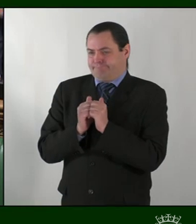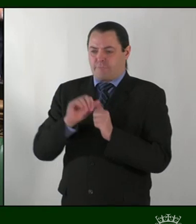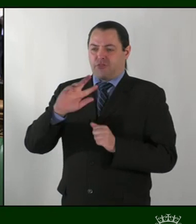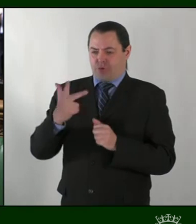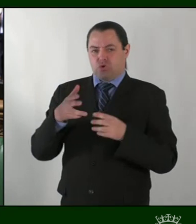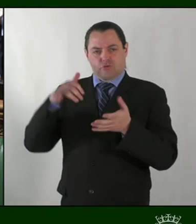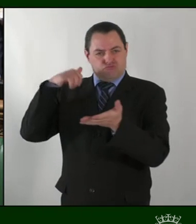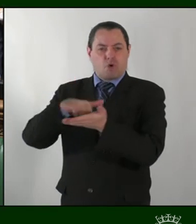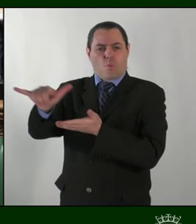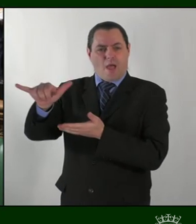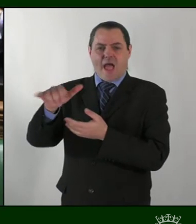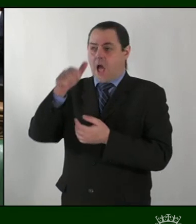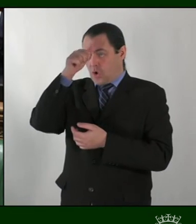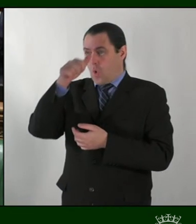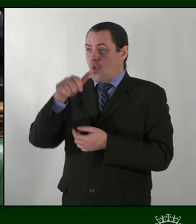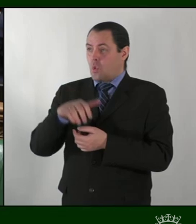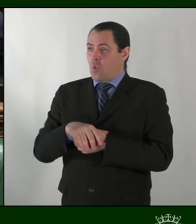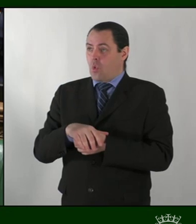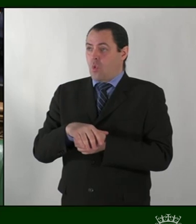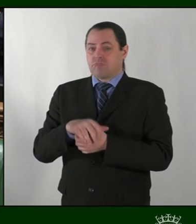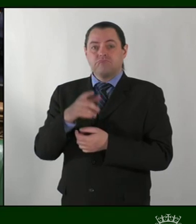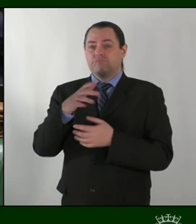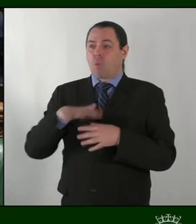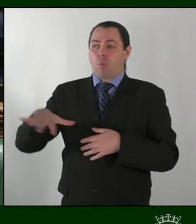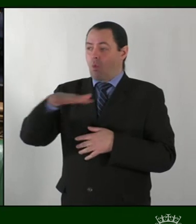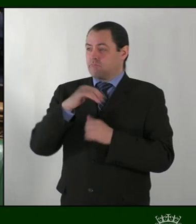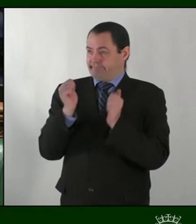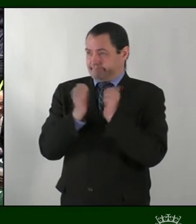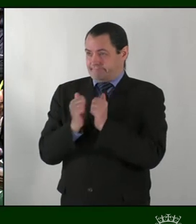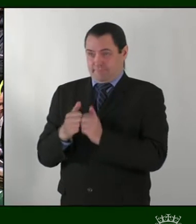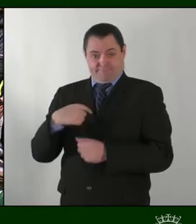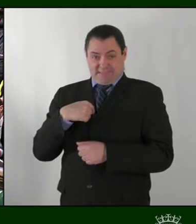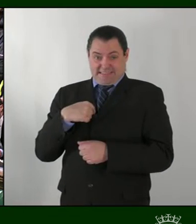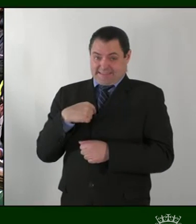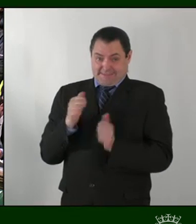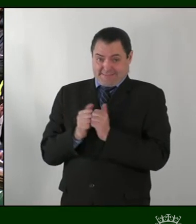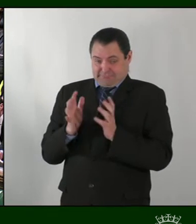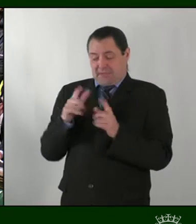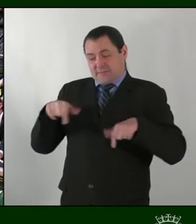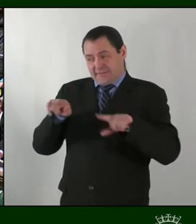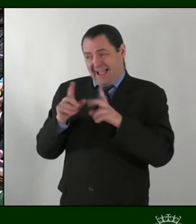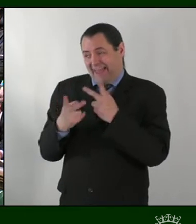It was supported by people across the Chamber—not by me, as it happens.